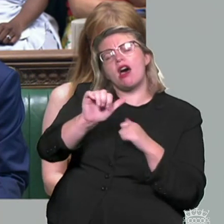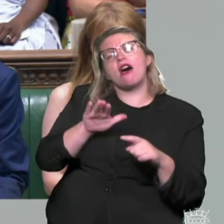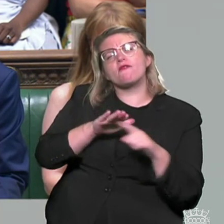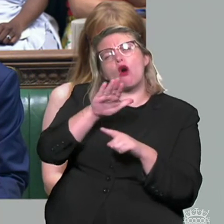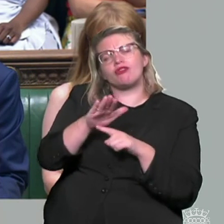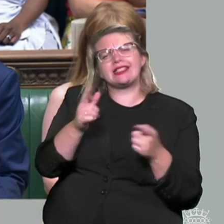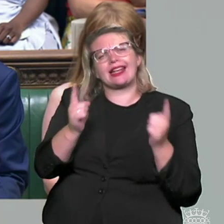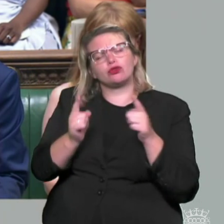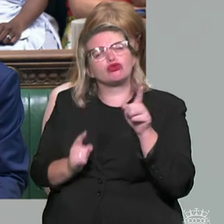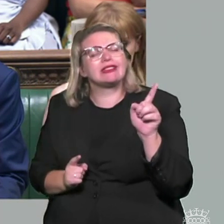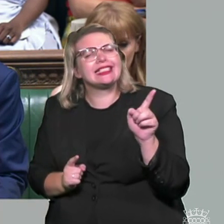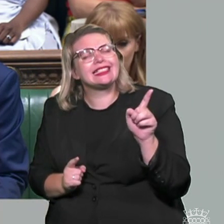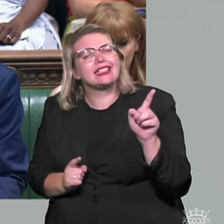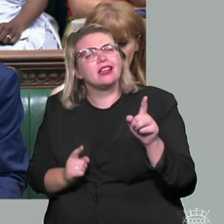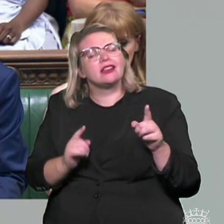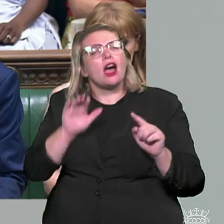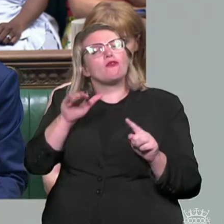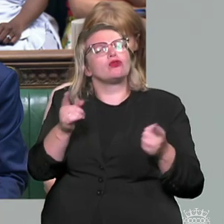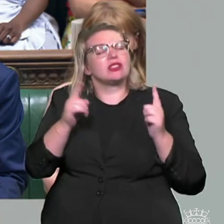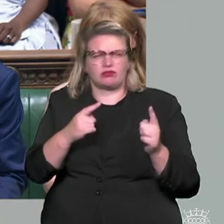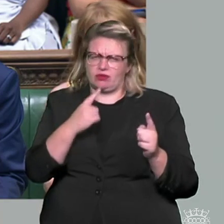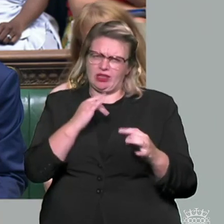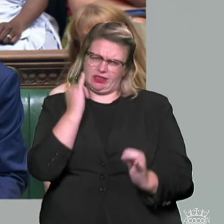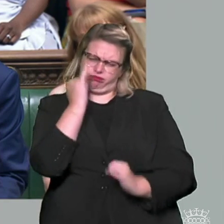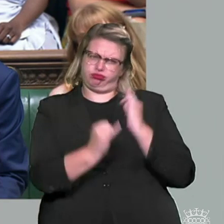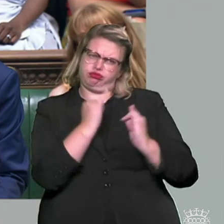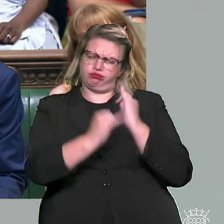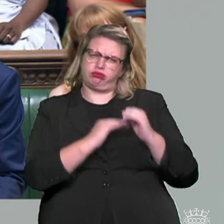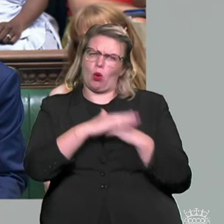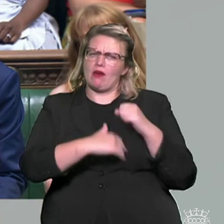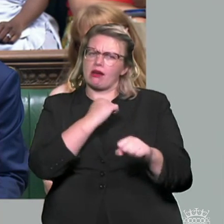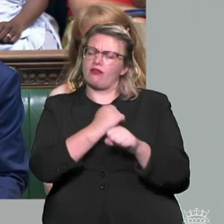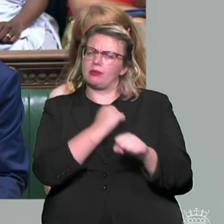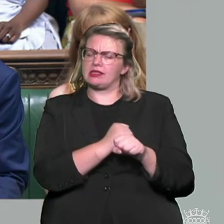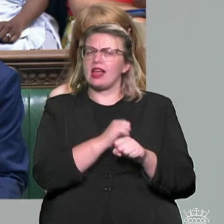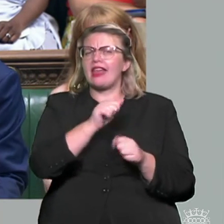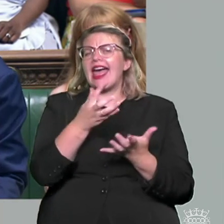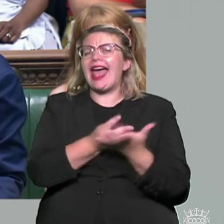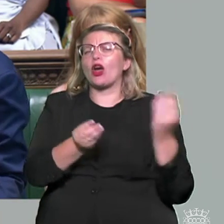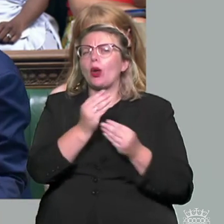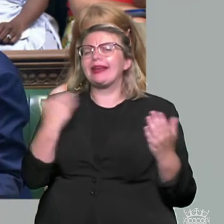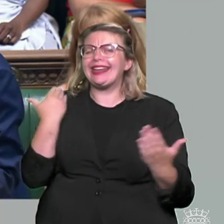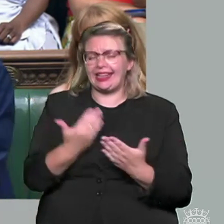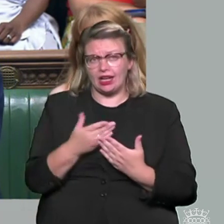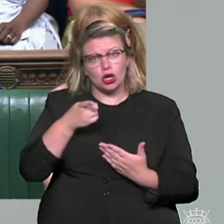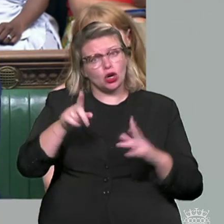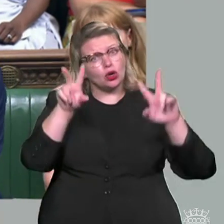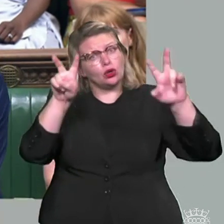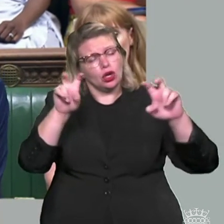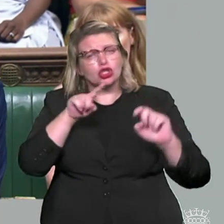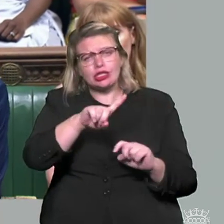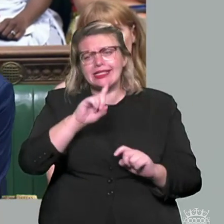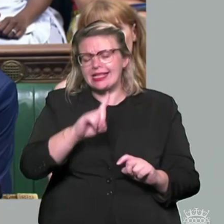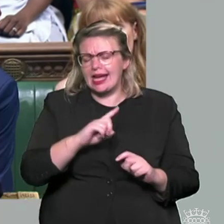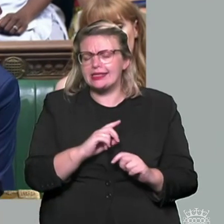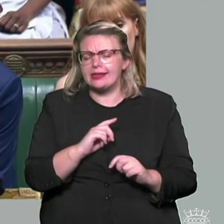She was withering about the Government’s economic record.